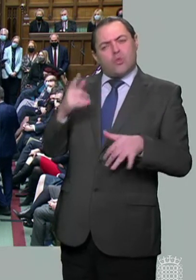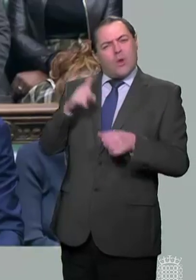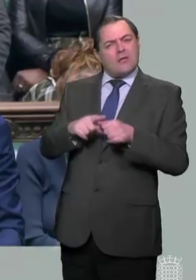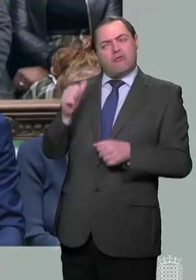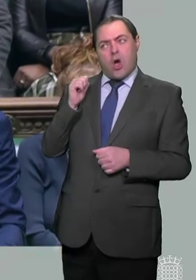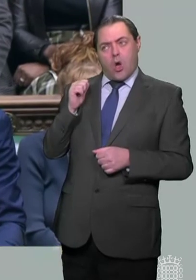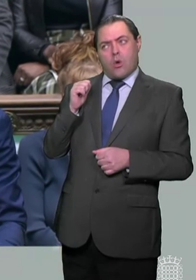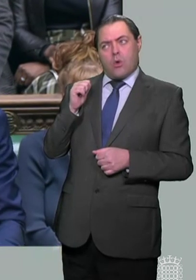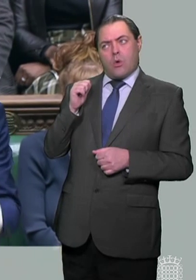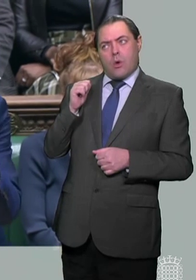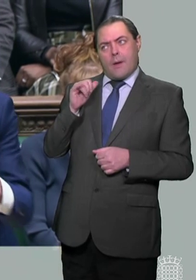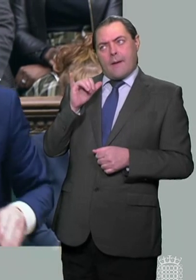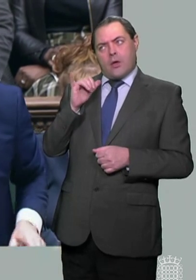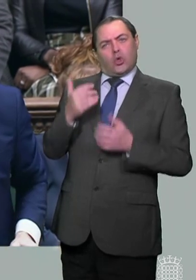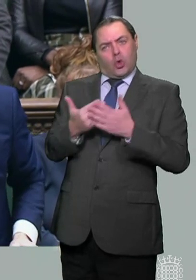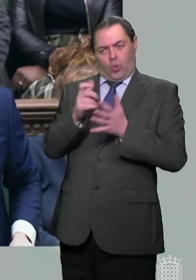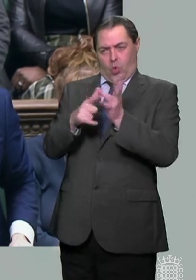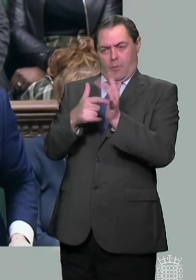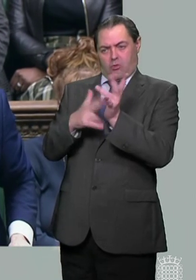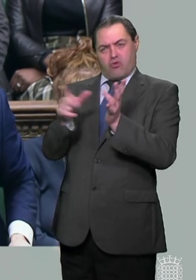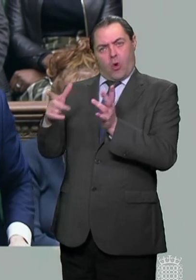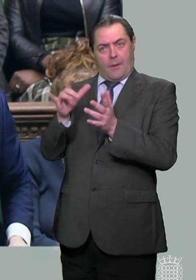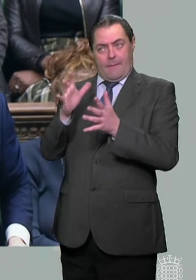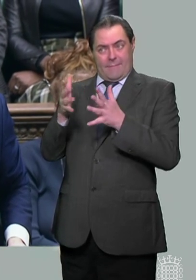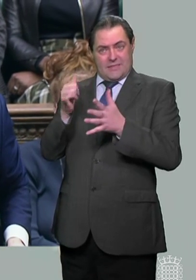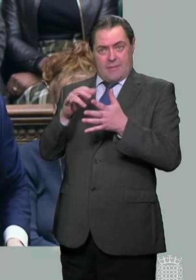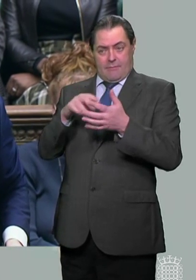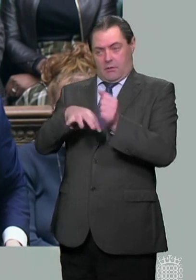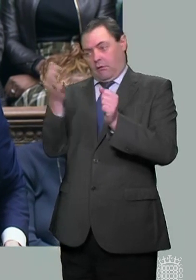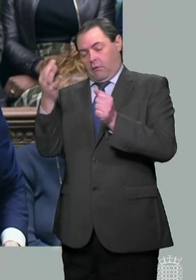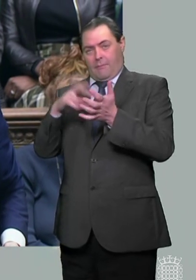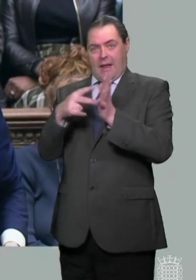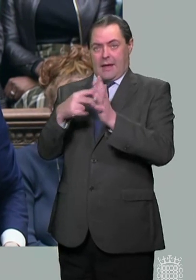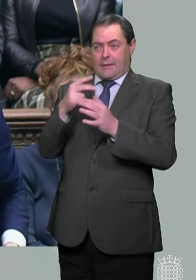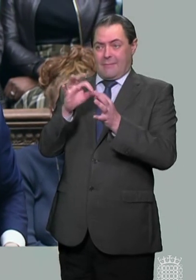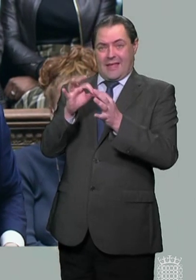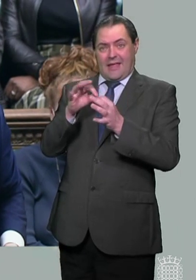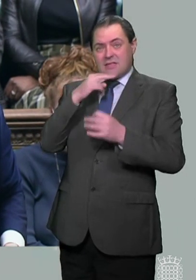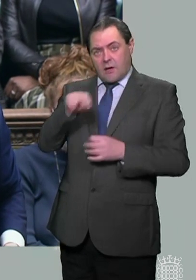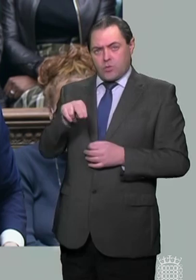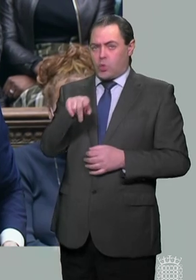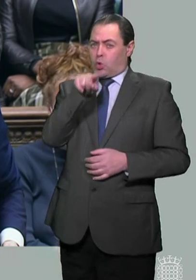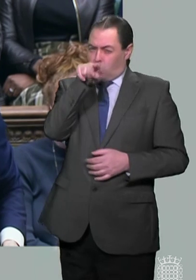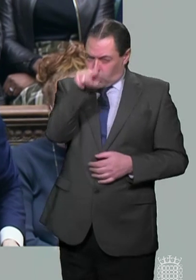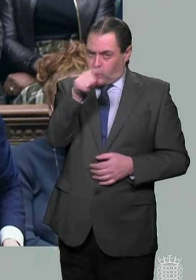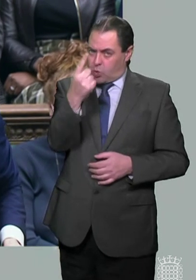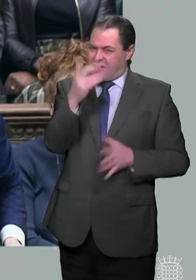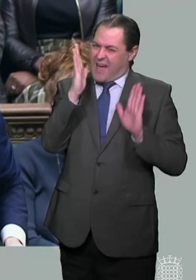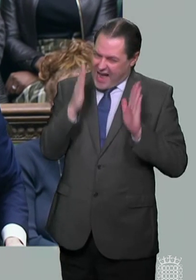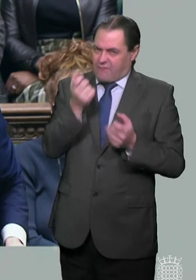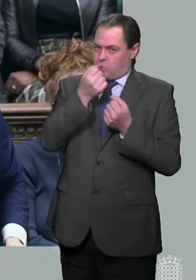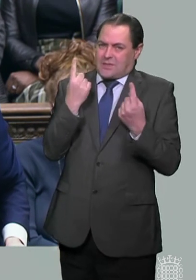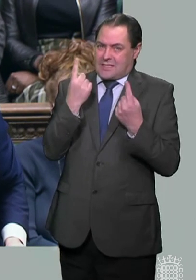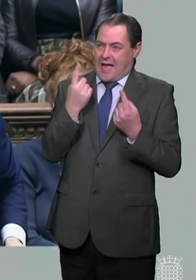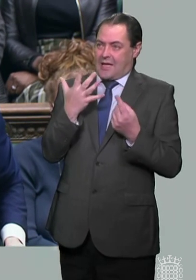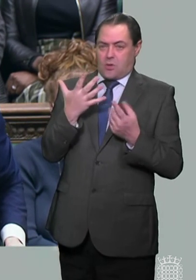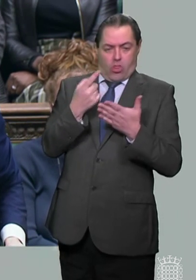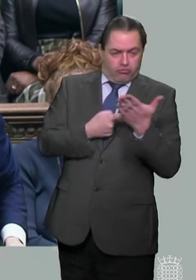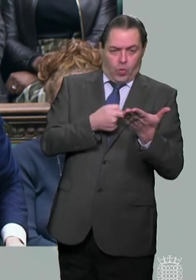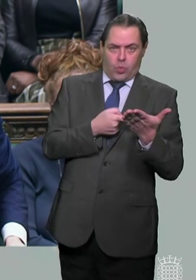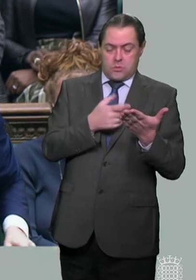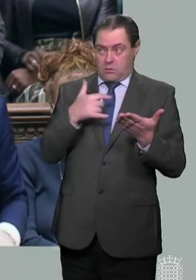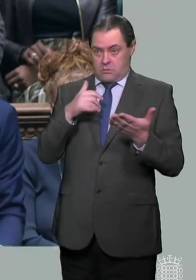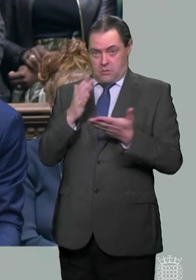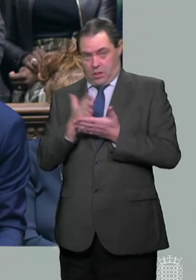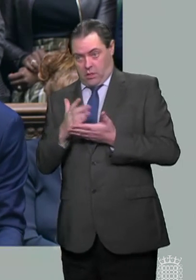We may well be in plan B this afternoon. Even the Prime Minister must understand the damage that he has done to his credibility in enforcing the rules now and in the future.